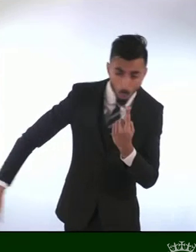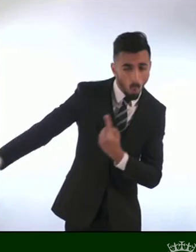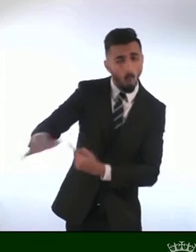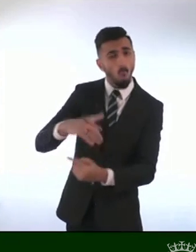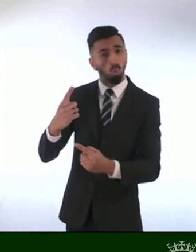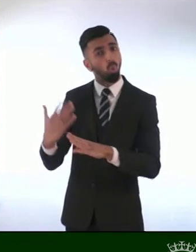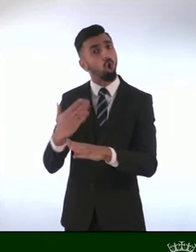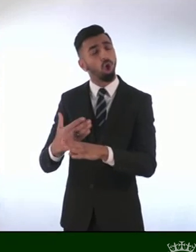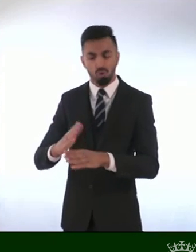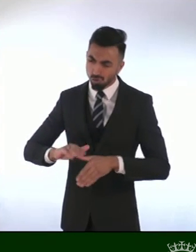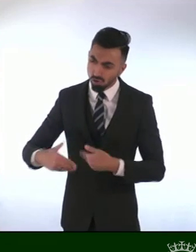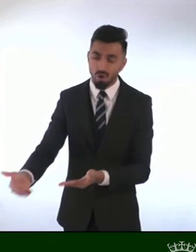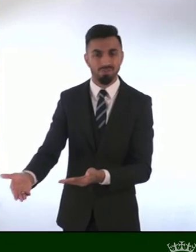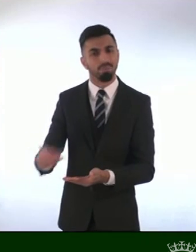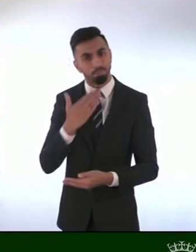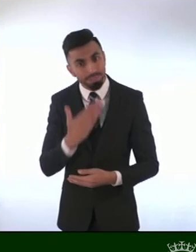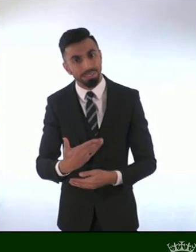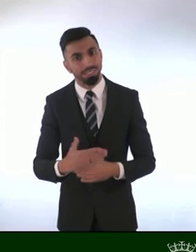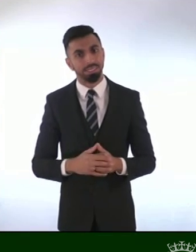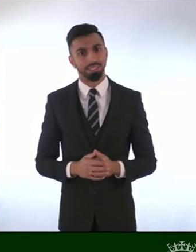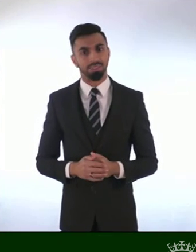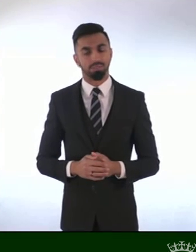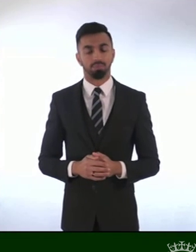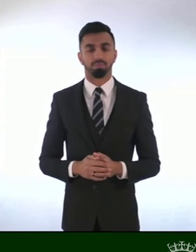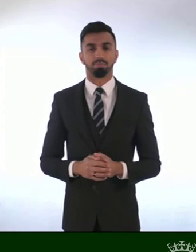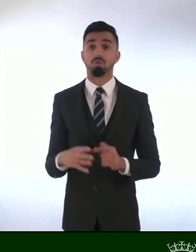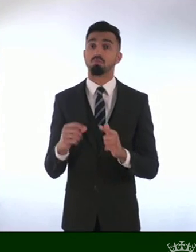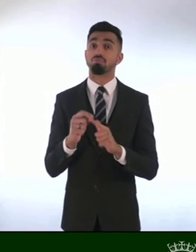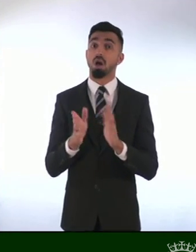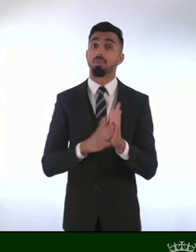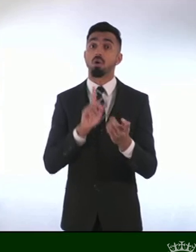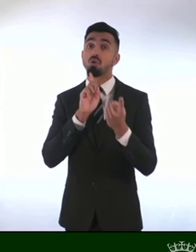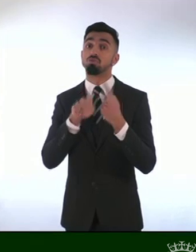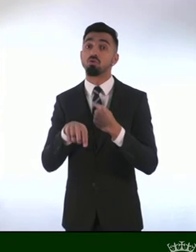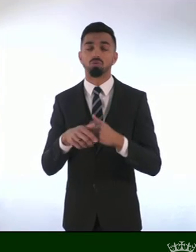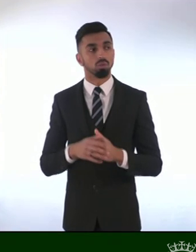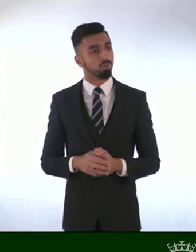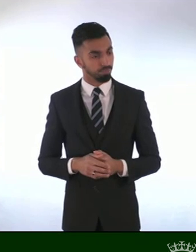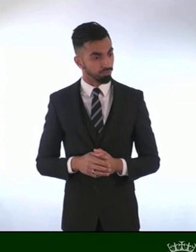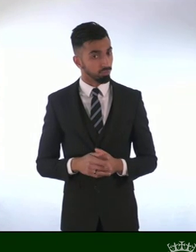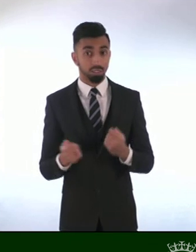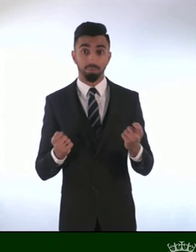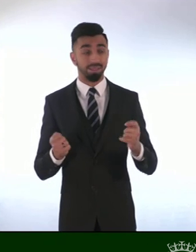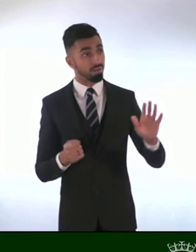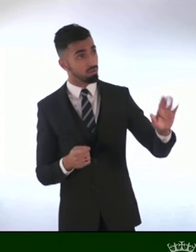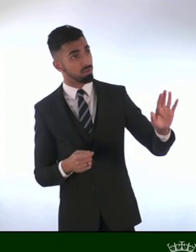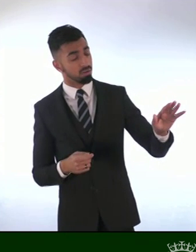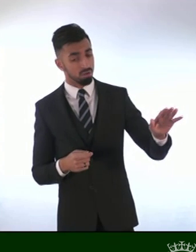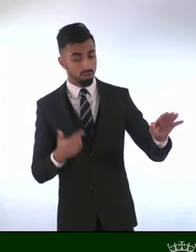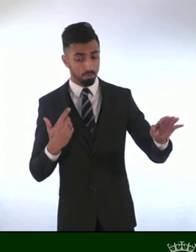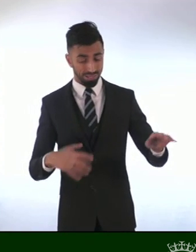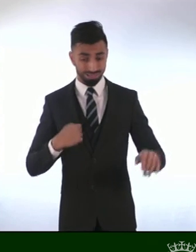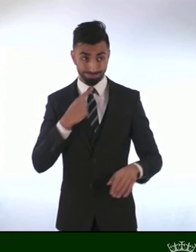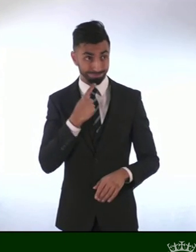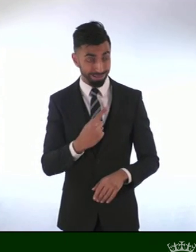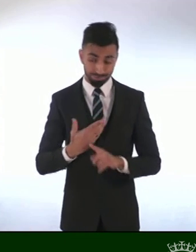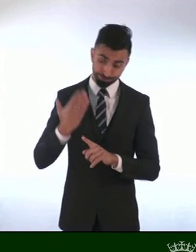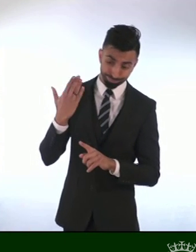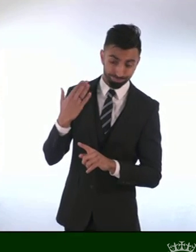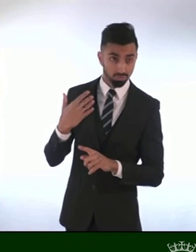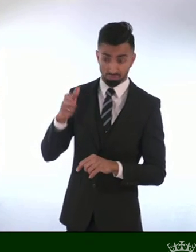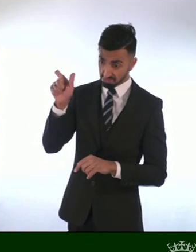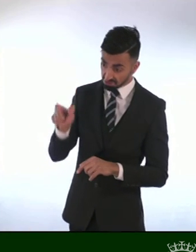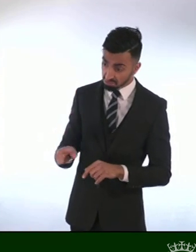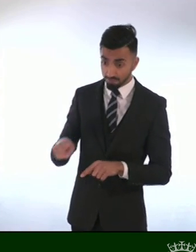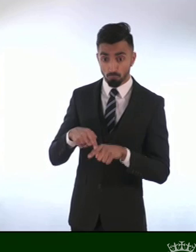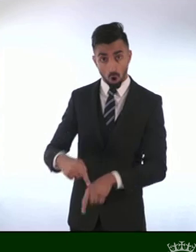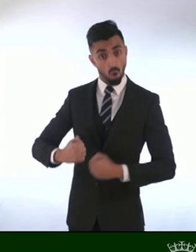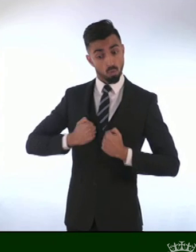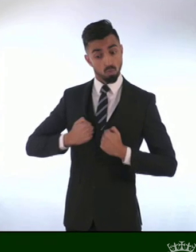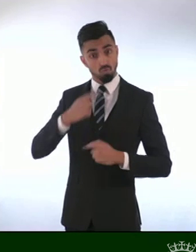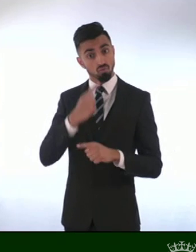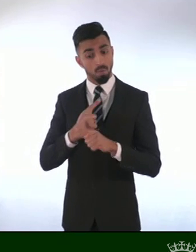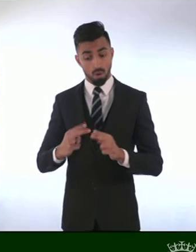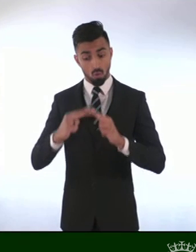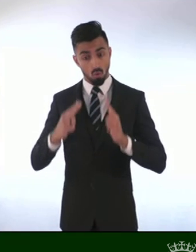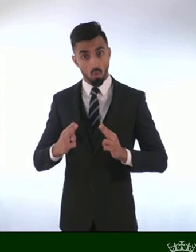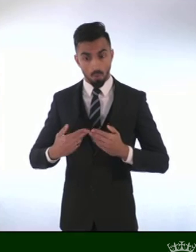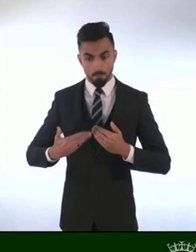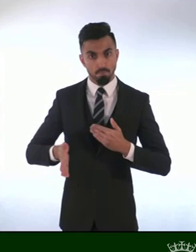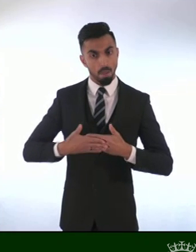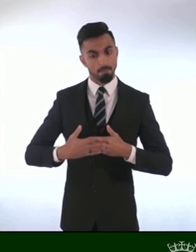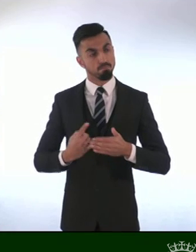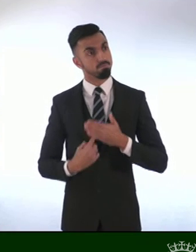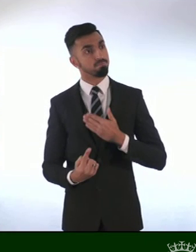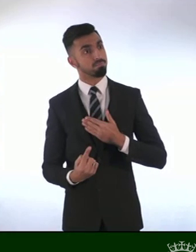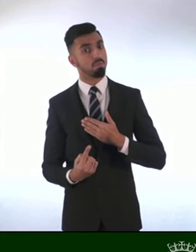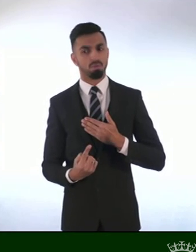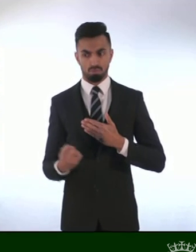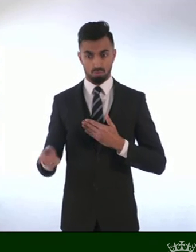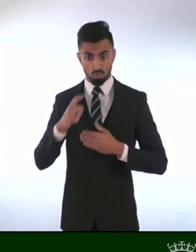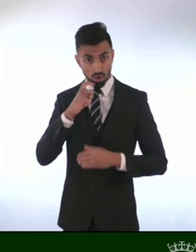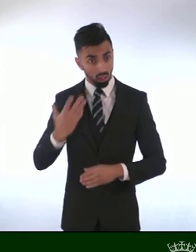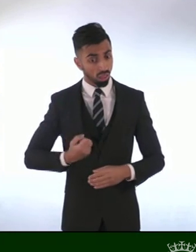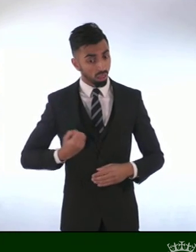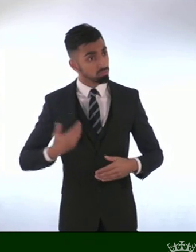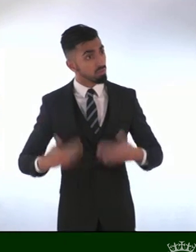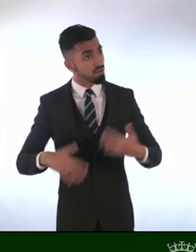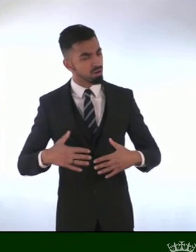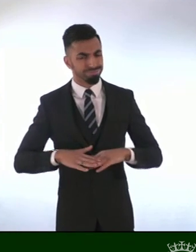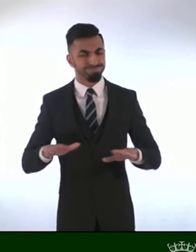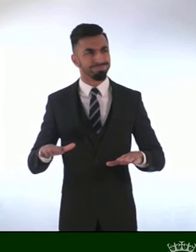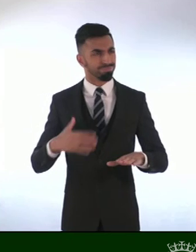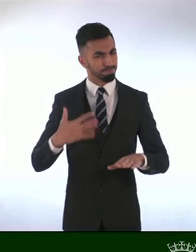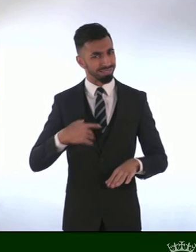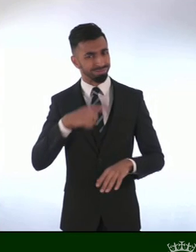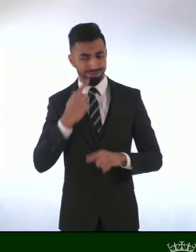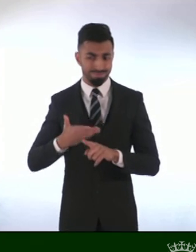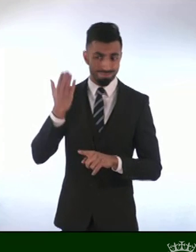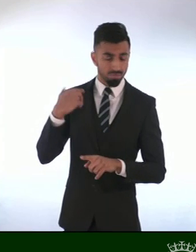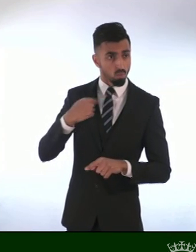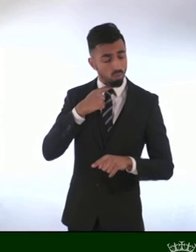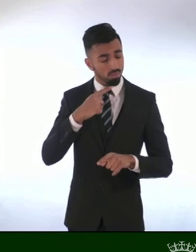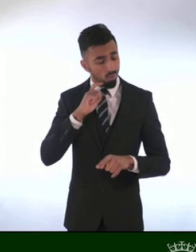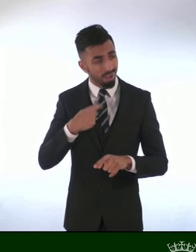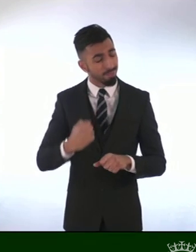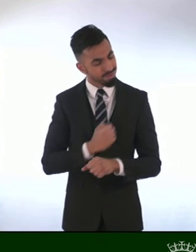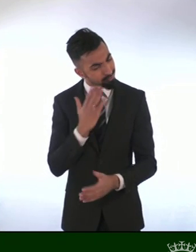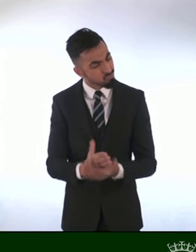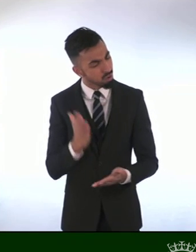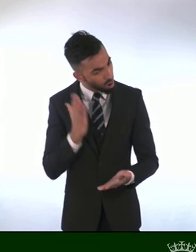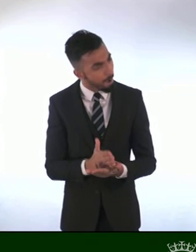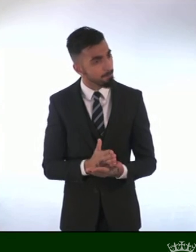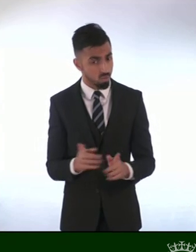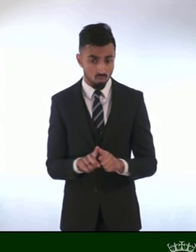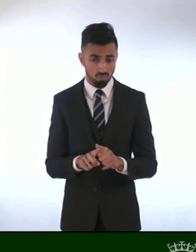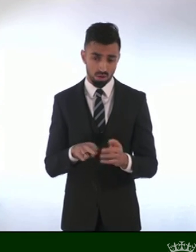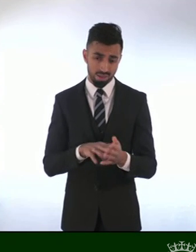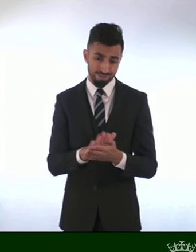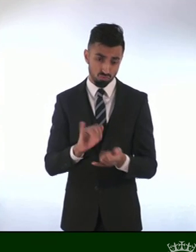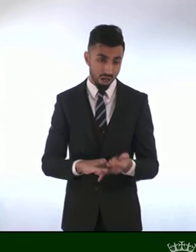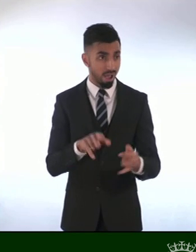As I have told the House before, of course we will ensure that nobody is penalised for doing the right thing, protecting not just themselves but other members of society and making sure that our NHS is able to cope.